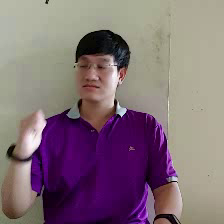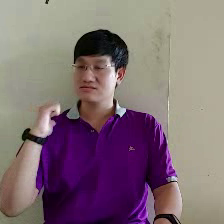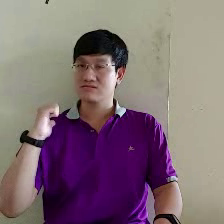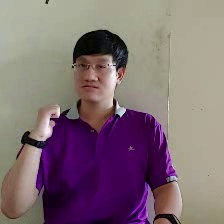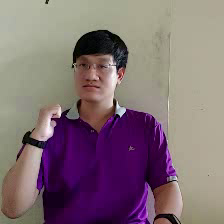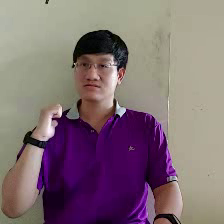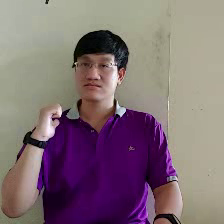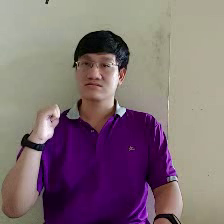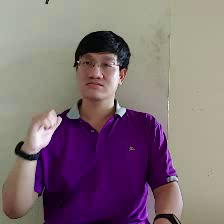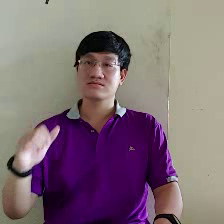Nghỉ ngơi